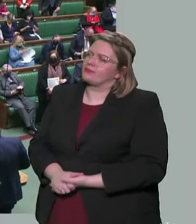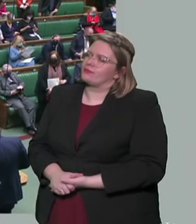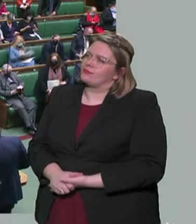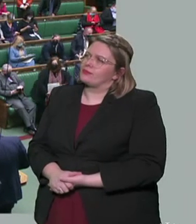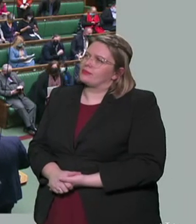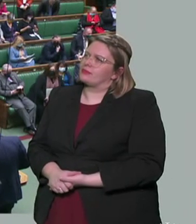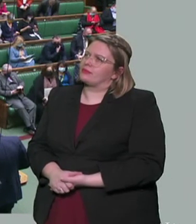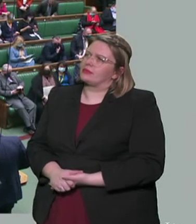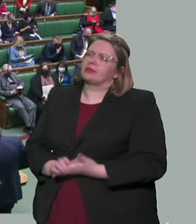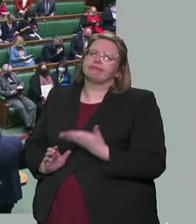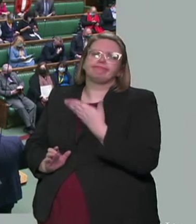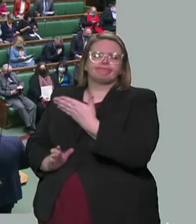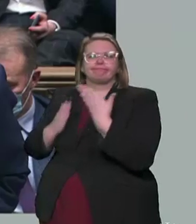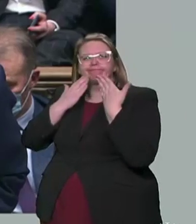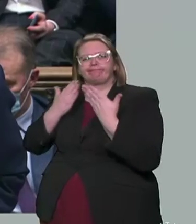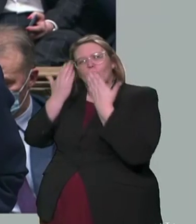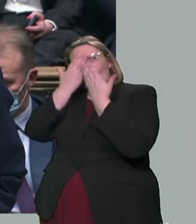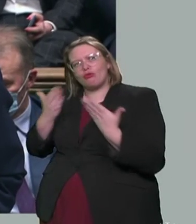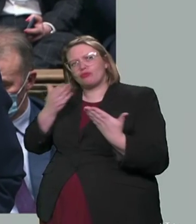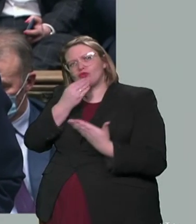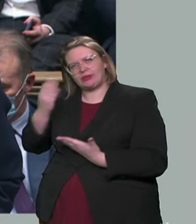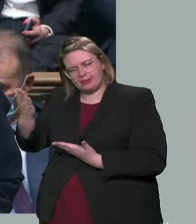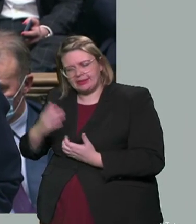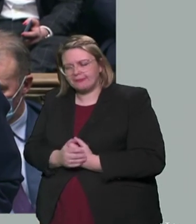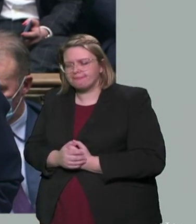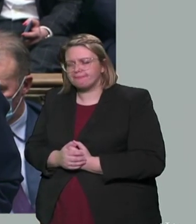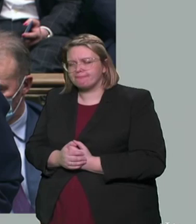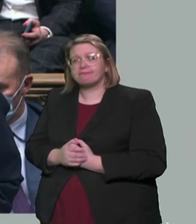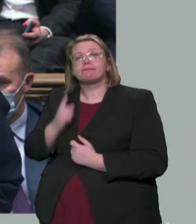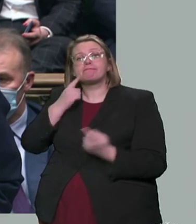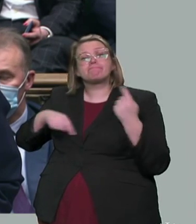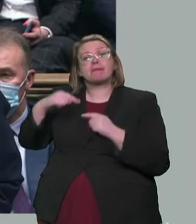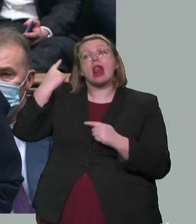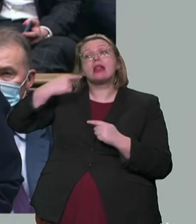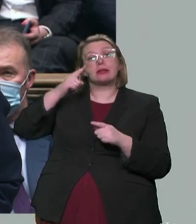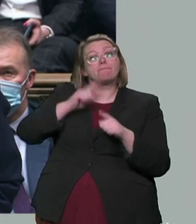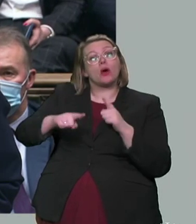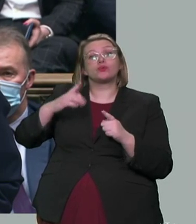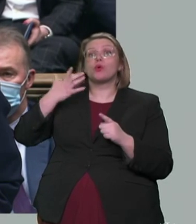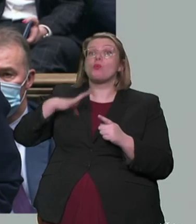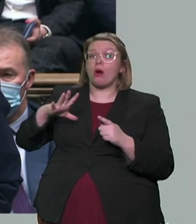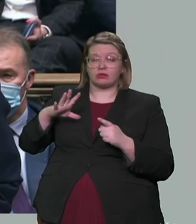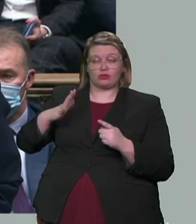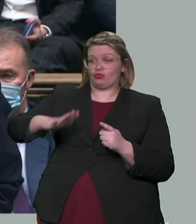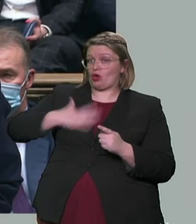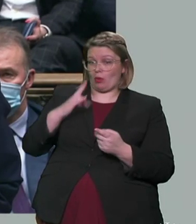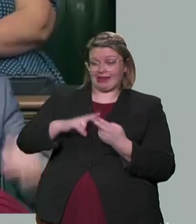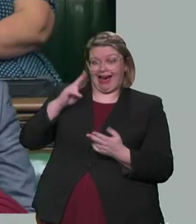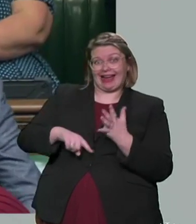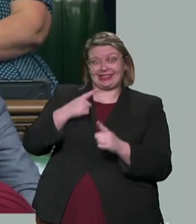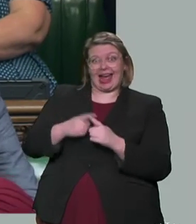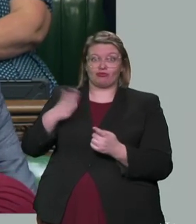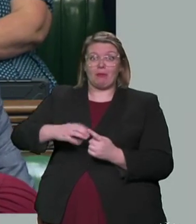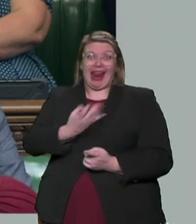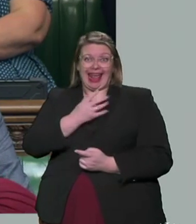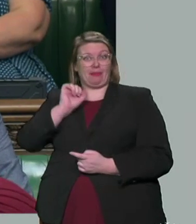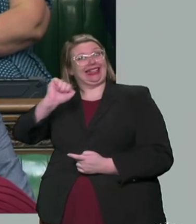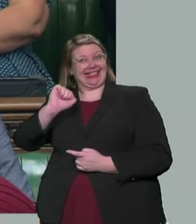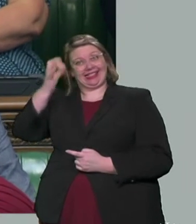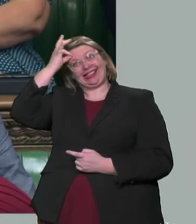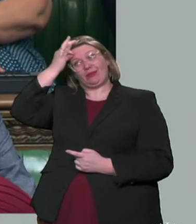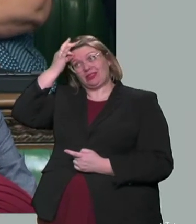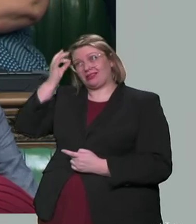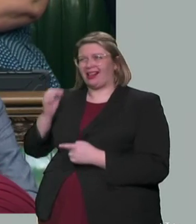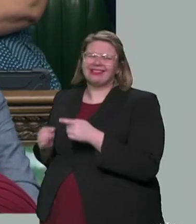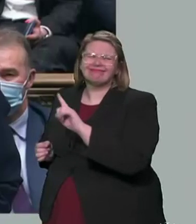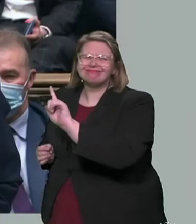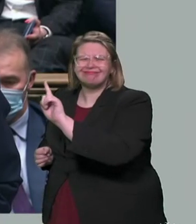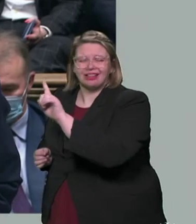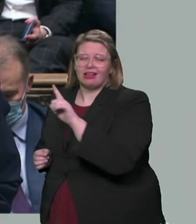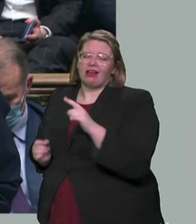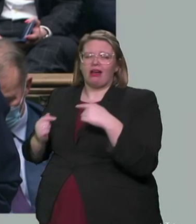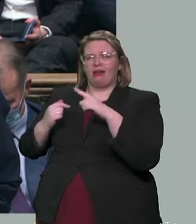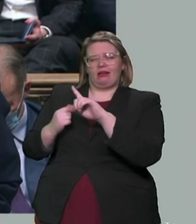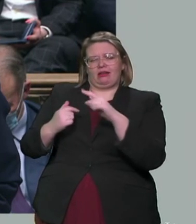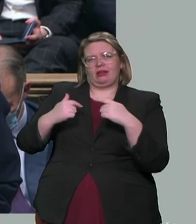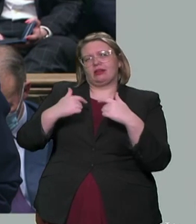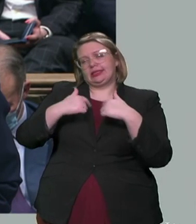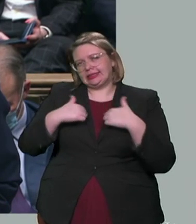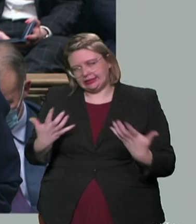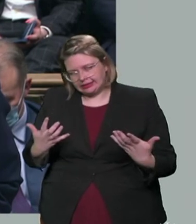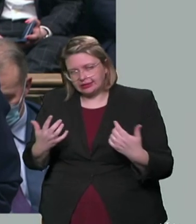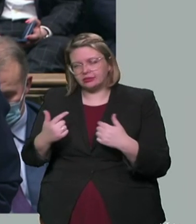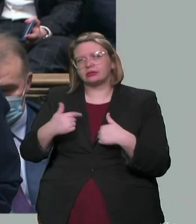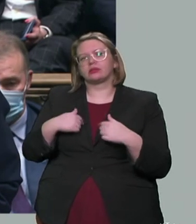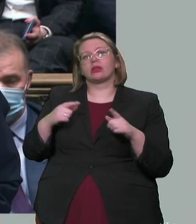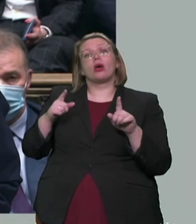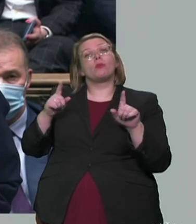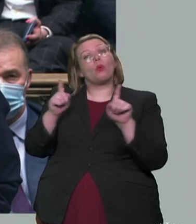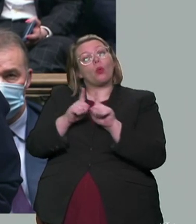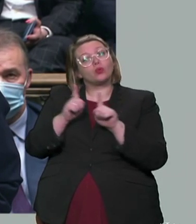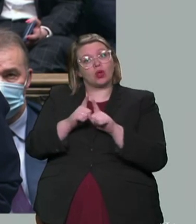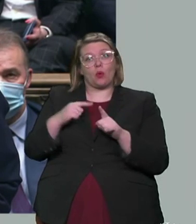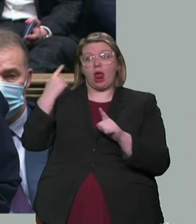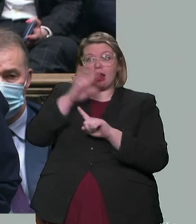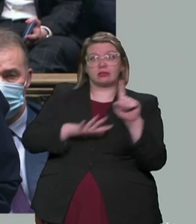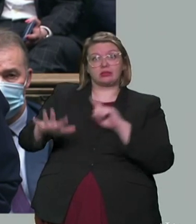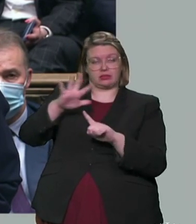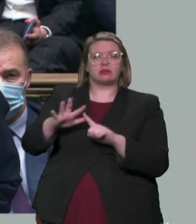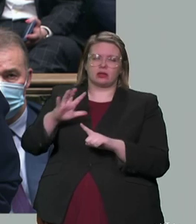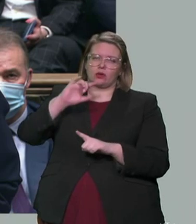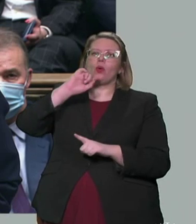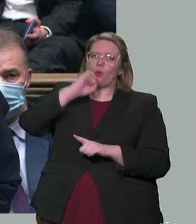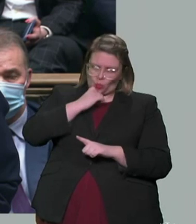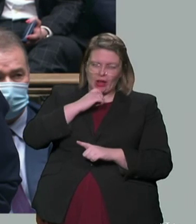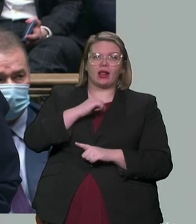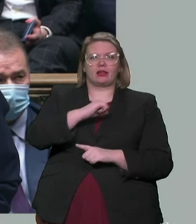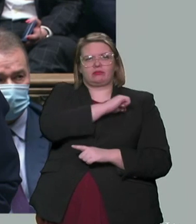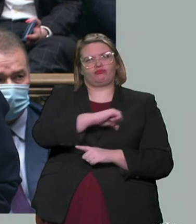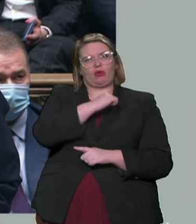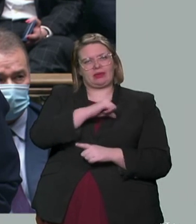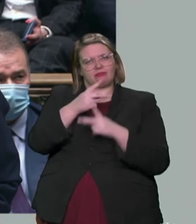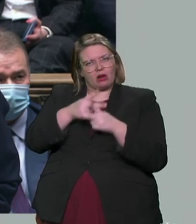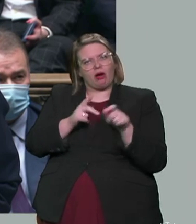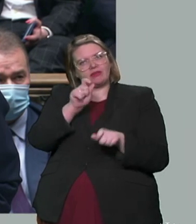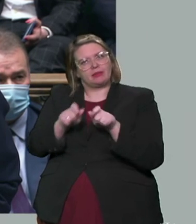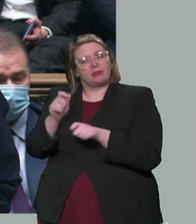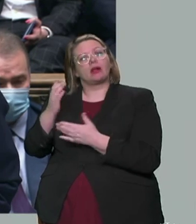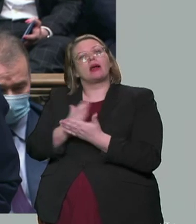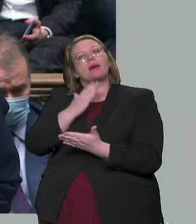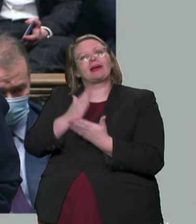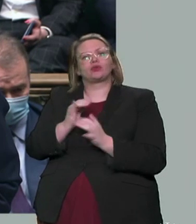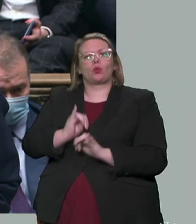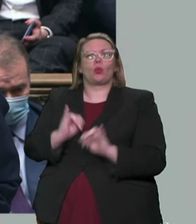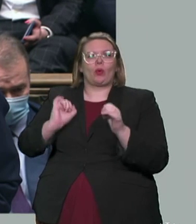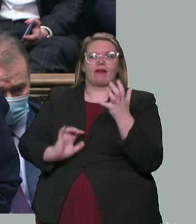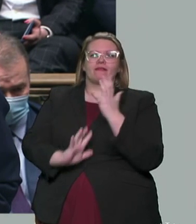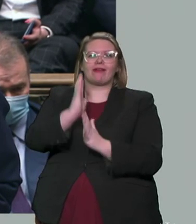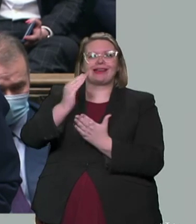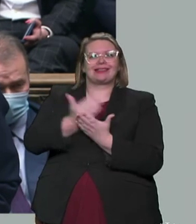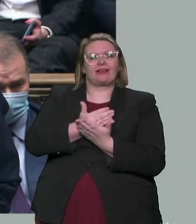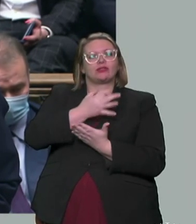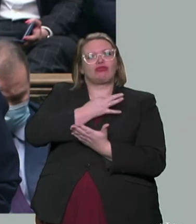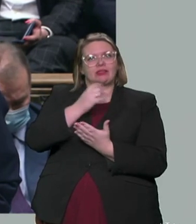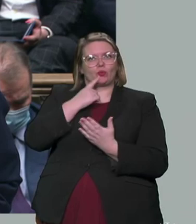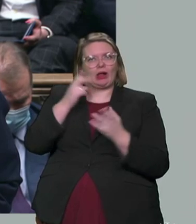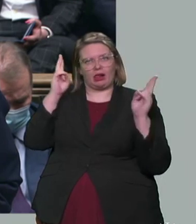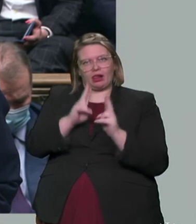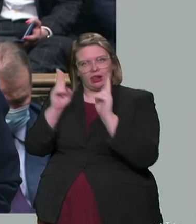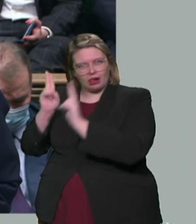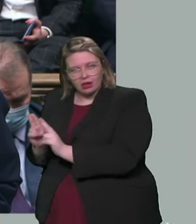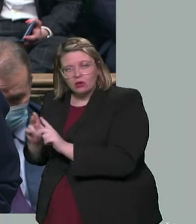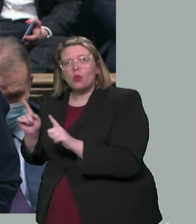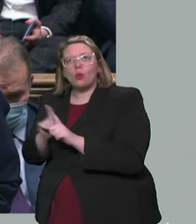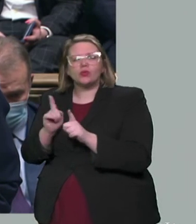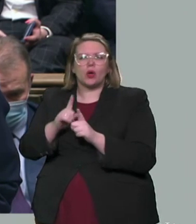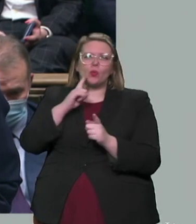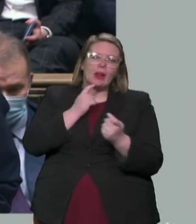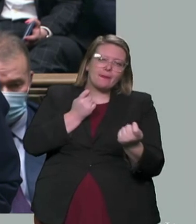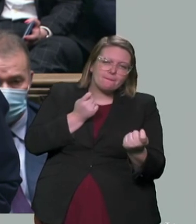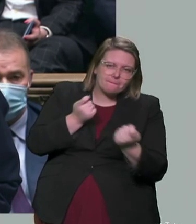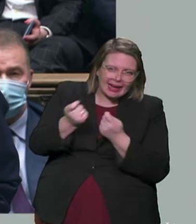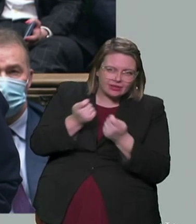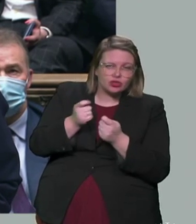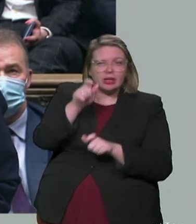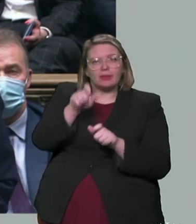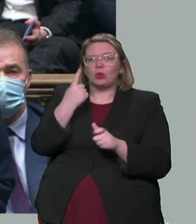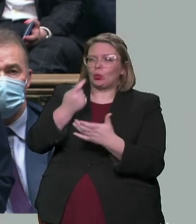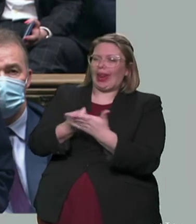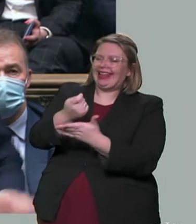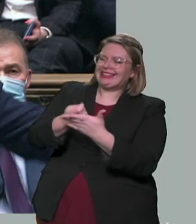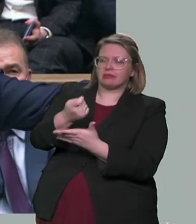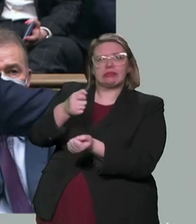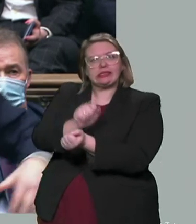Actually, in my experience, what most Londoners want is protection from high-taxing Labour councils, but what they will also get is that we will deliver on our pledge to protect residents from serious fire safety risks, and also to manage the injustice that leaseholders face.